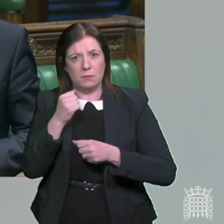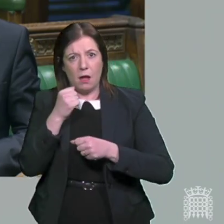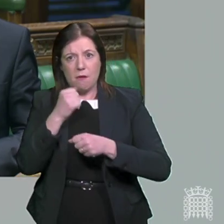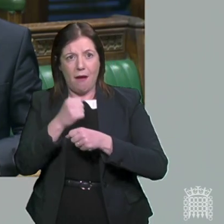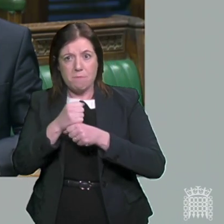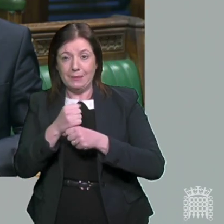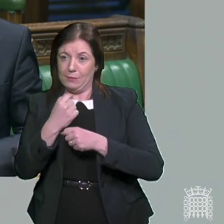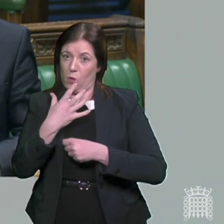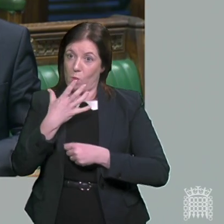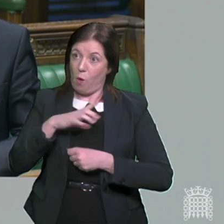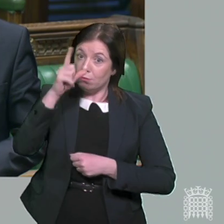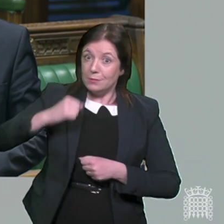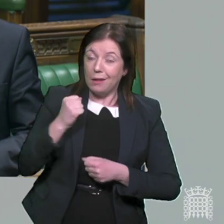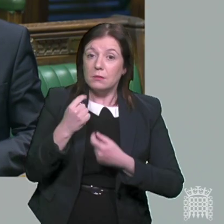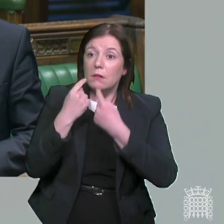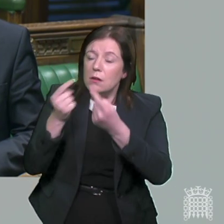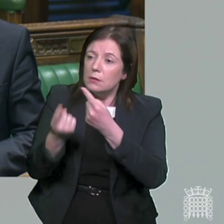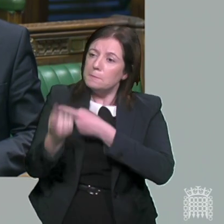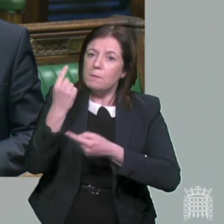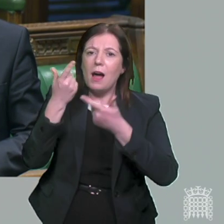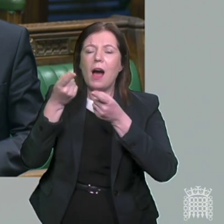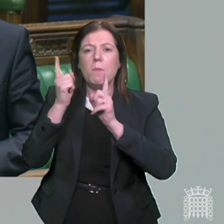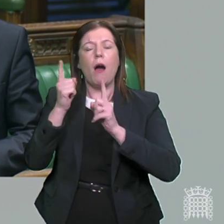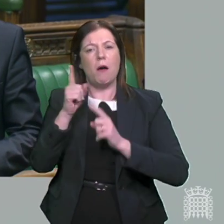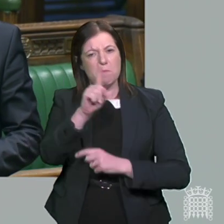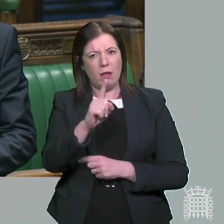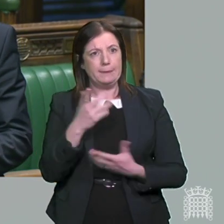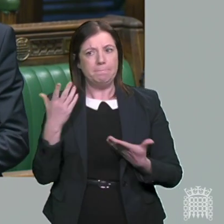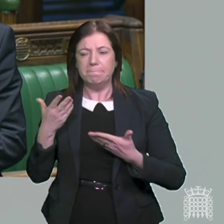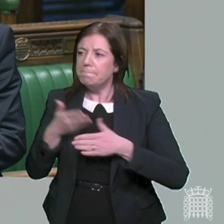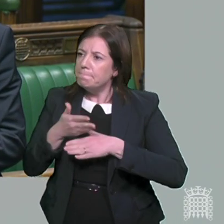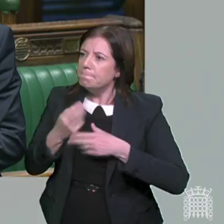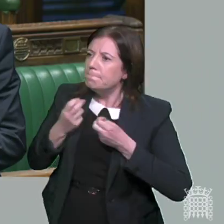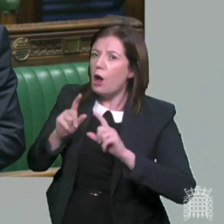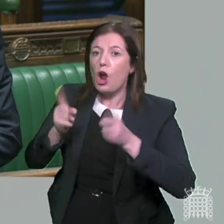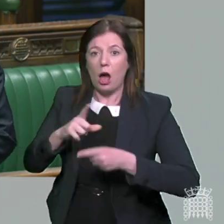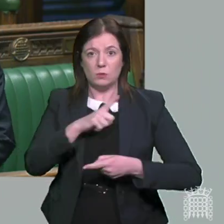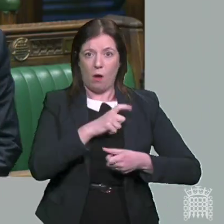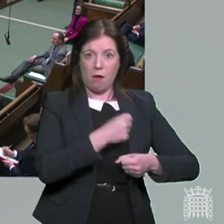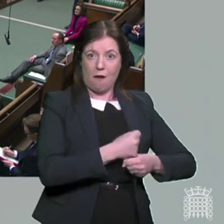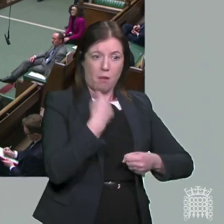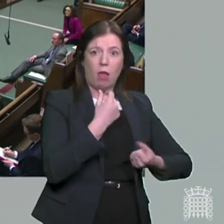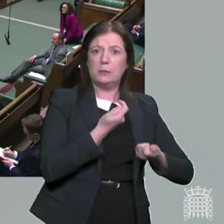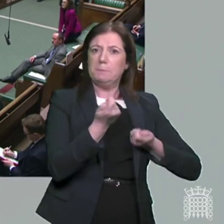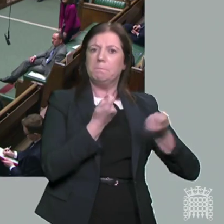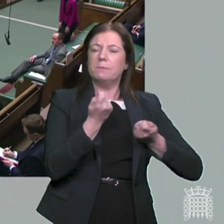Is the Minister willing to have a conversation about the transfer of those powers, so that we can all learn lessons from the results?